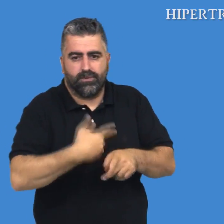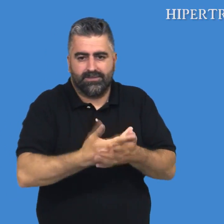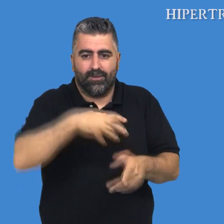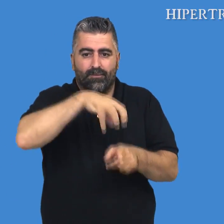hasta